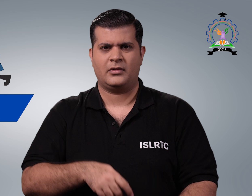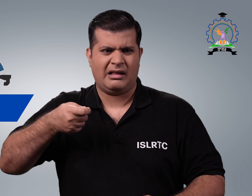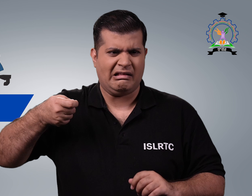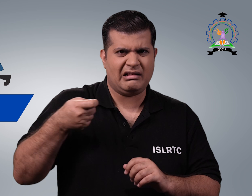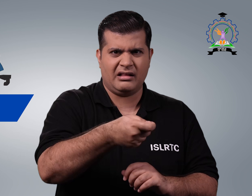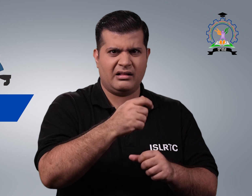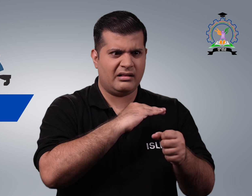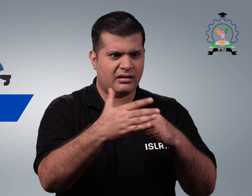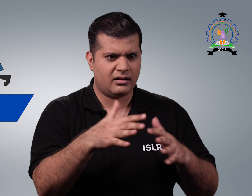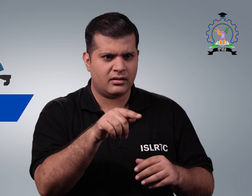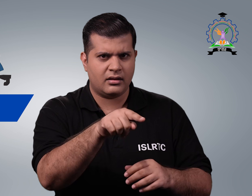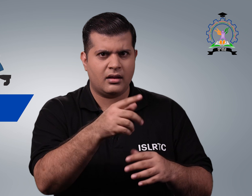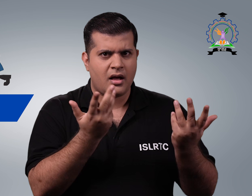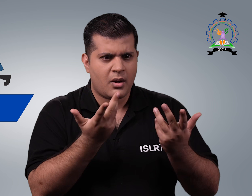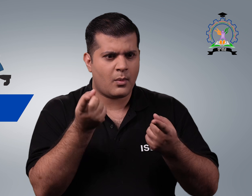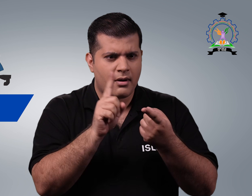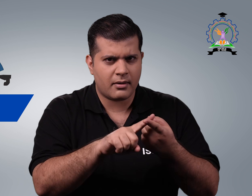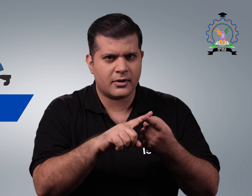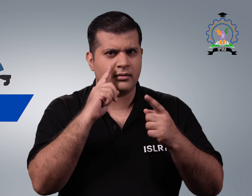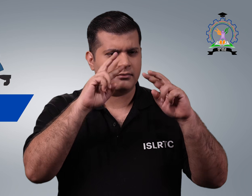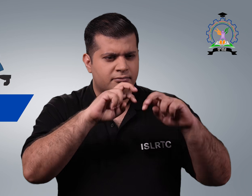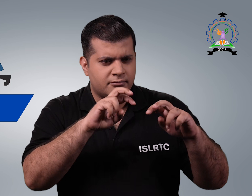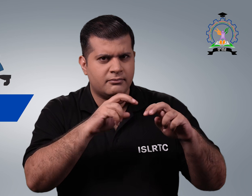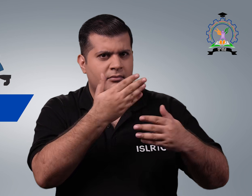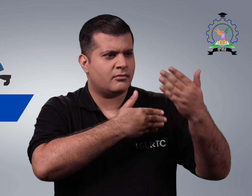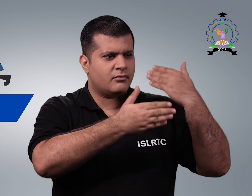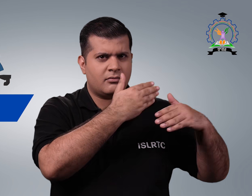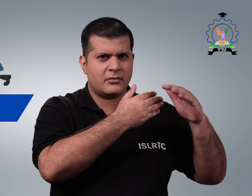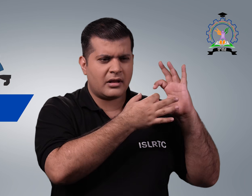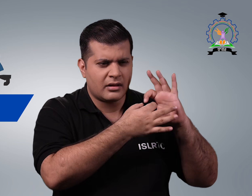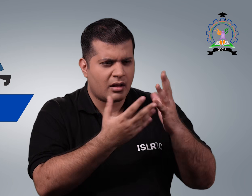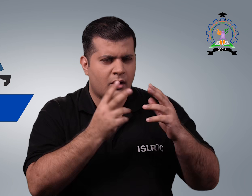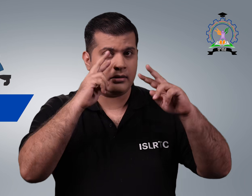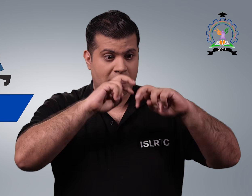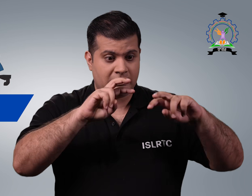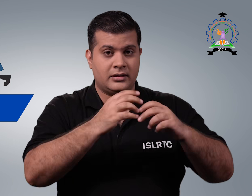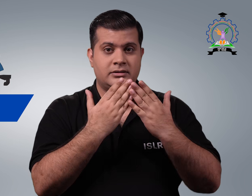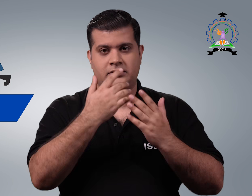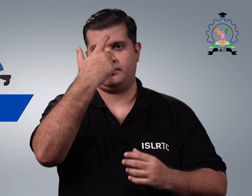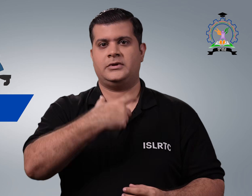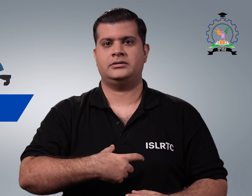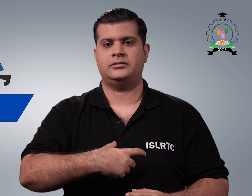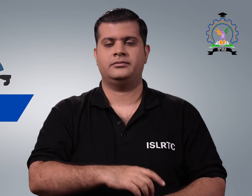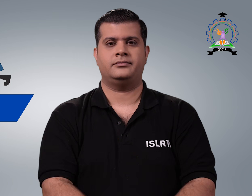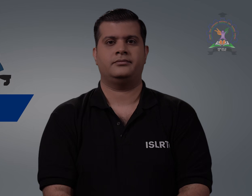A criminologist is someone who studies crimes.